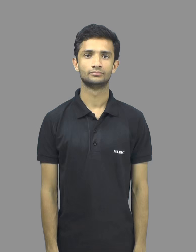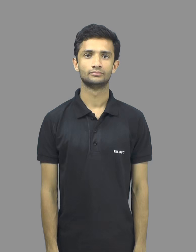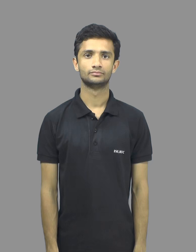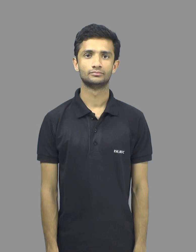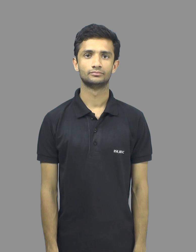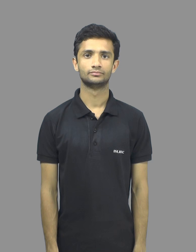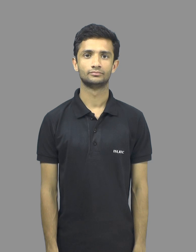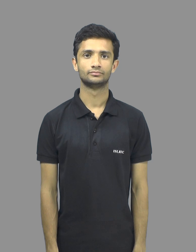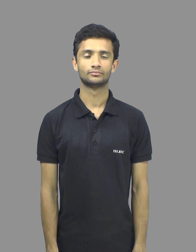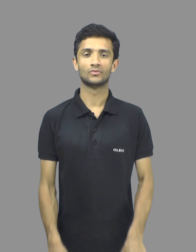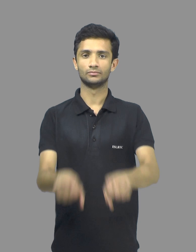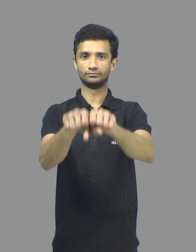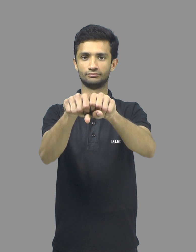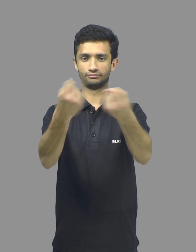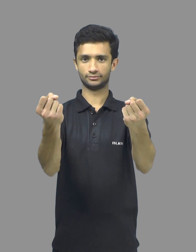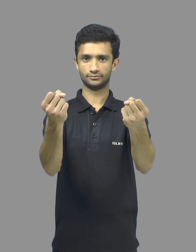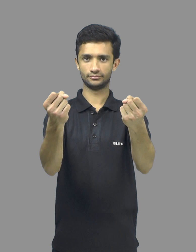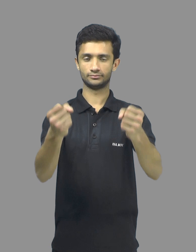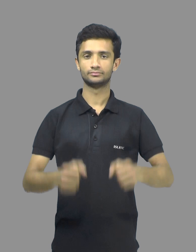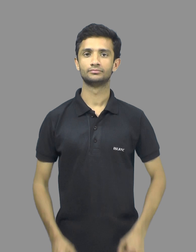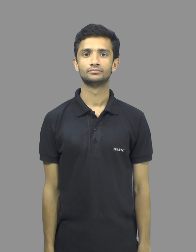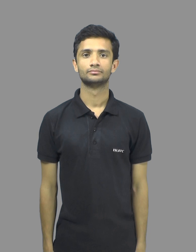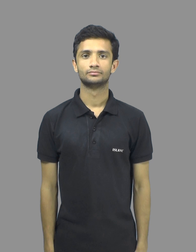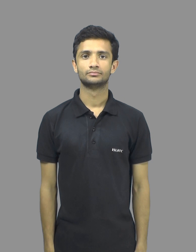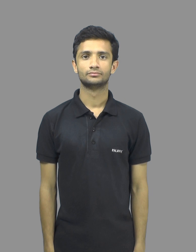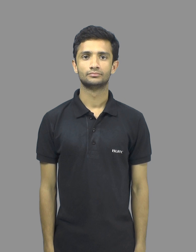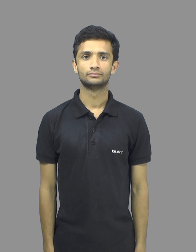Break Sever Split